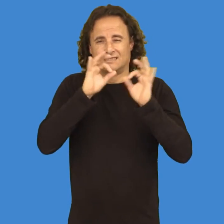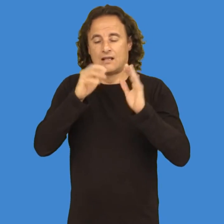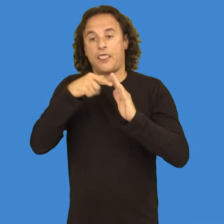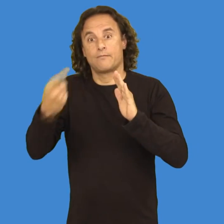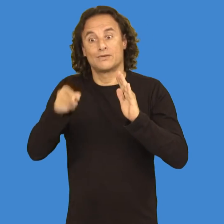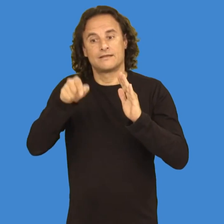despues